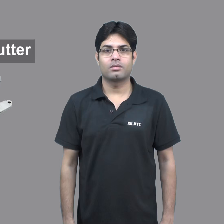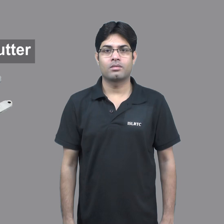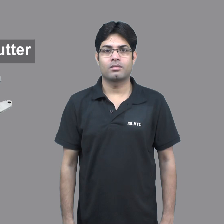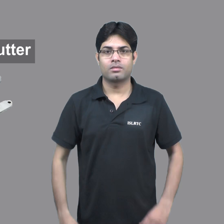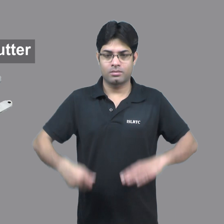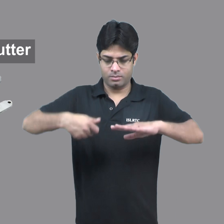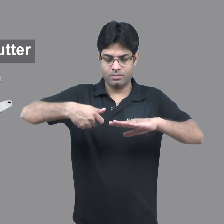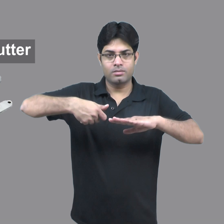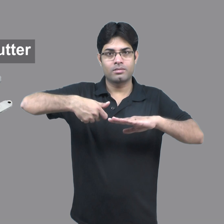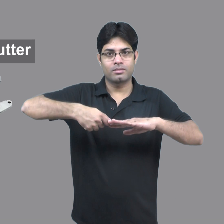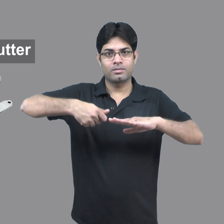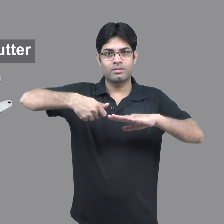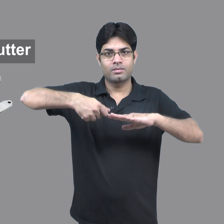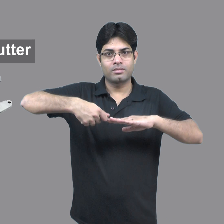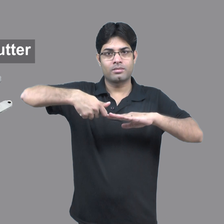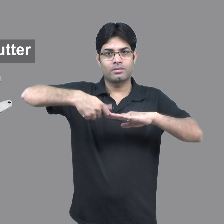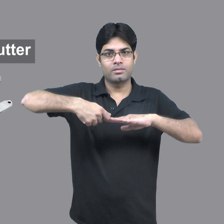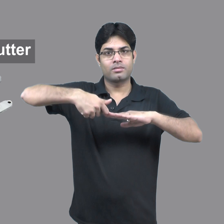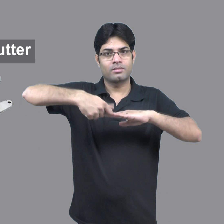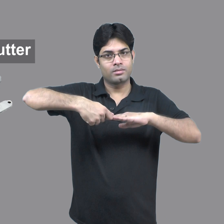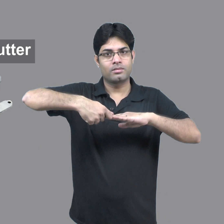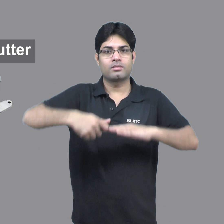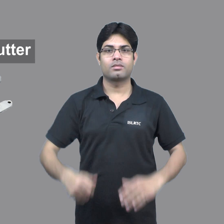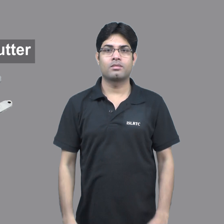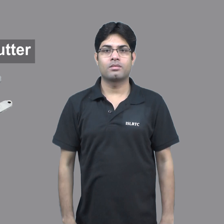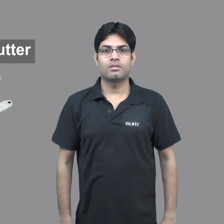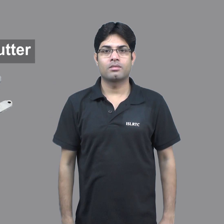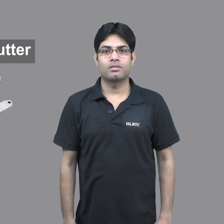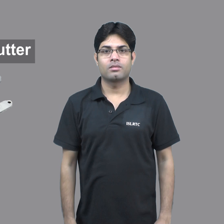Nail Cutter